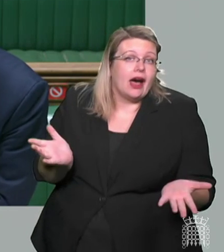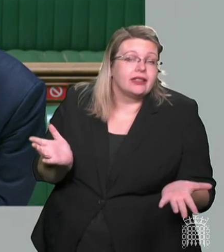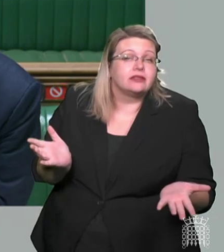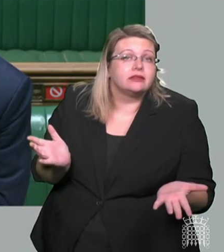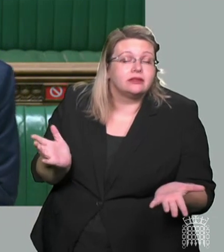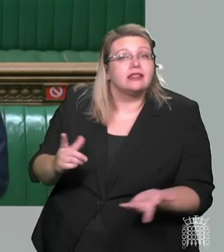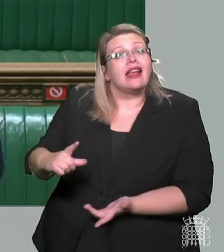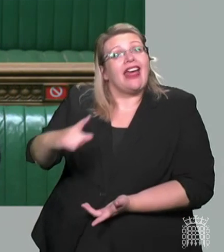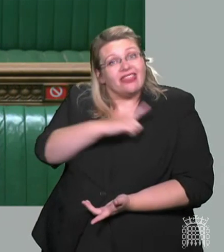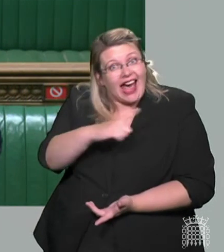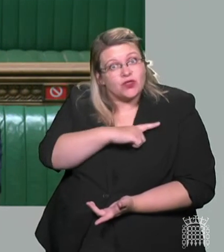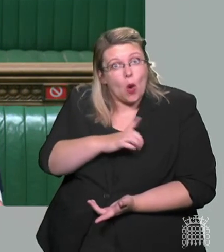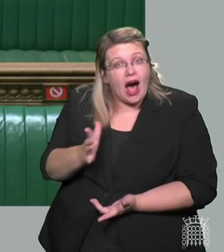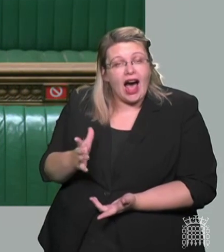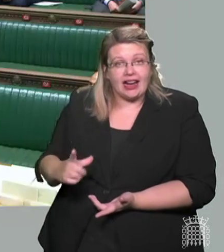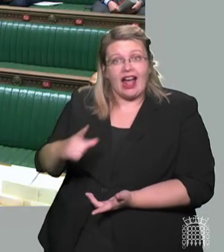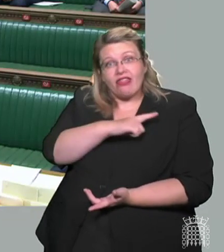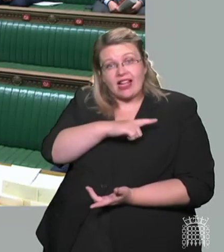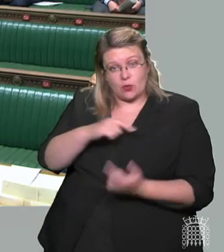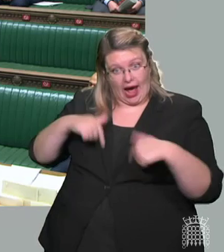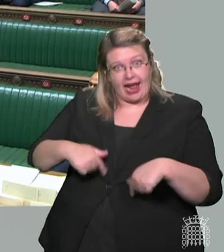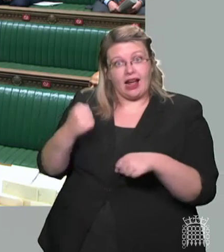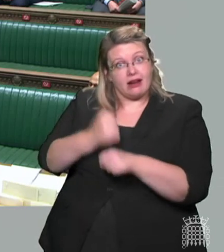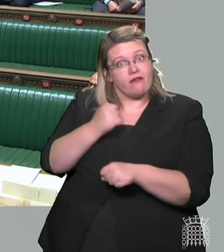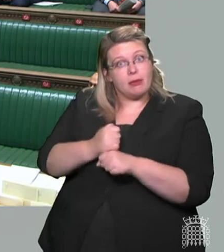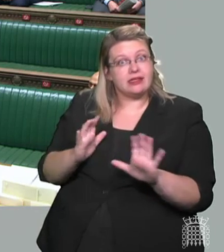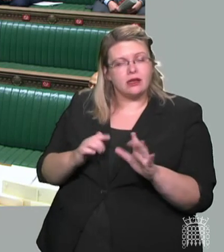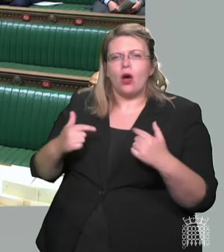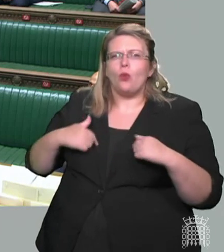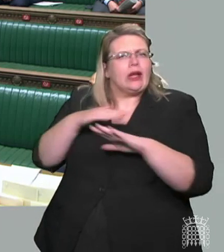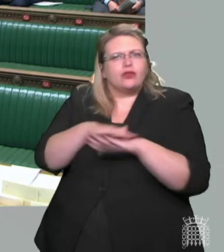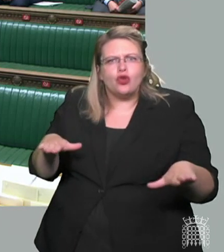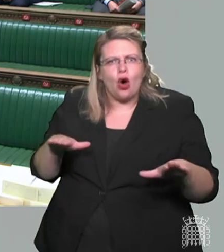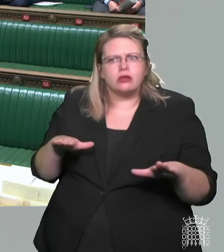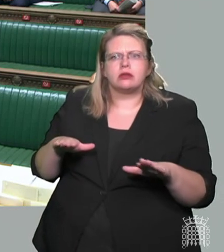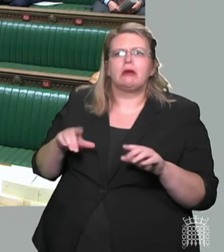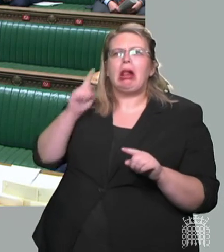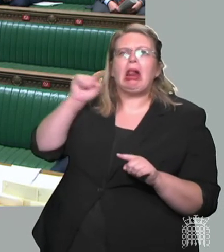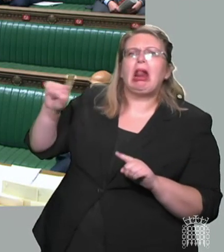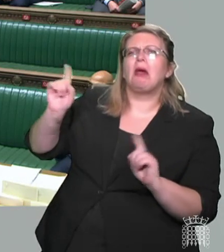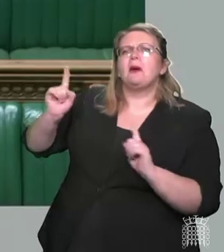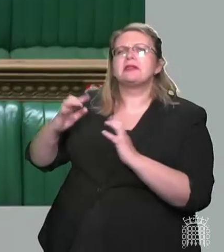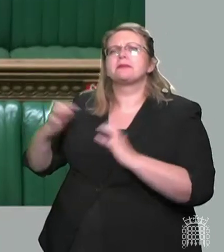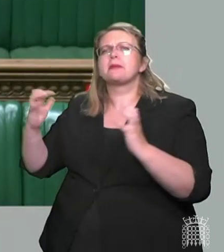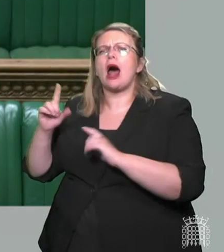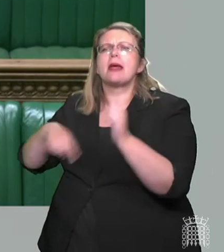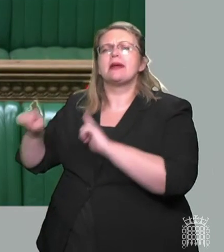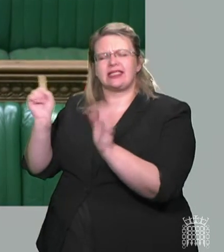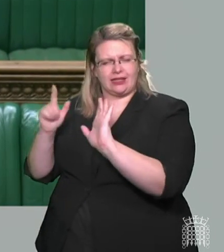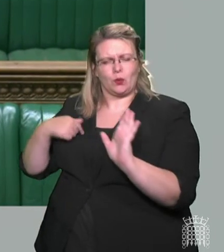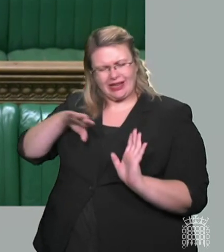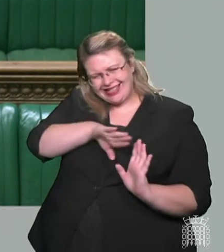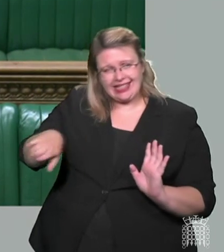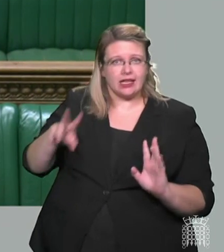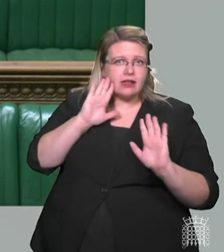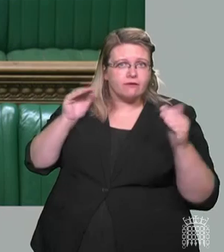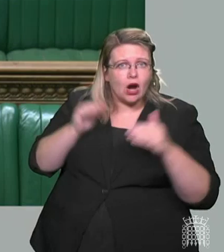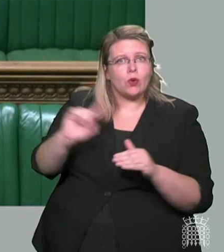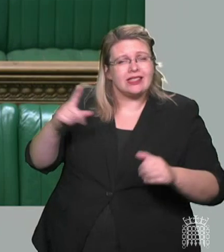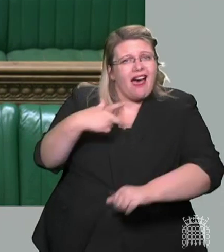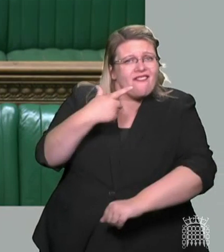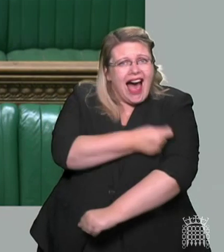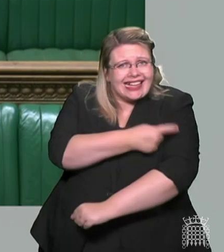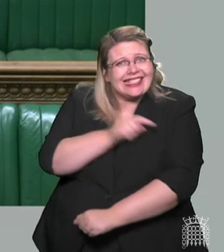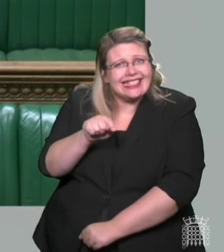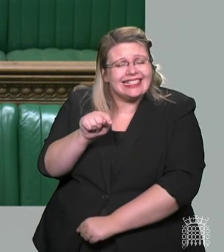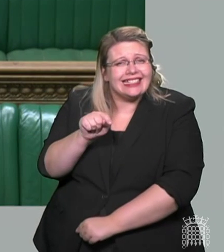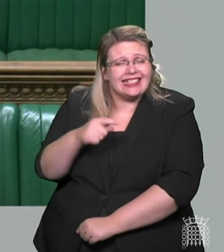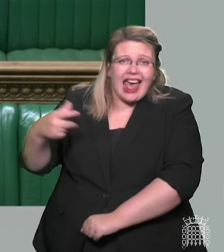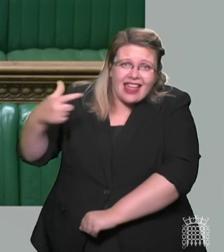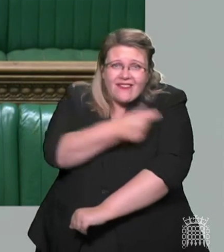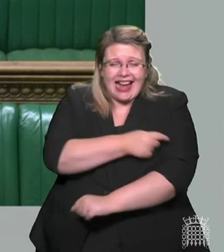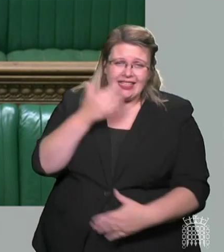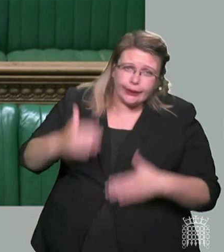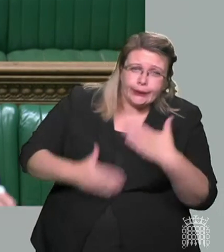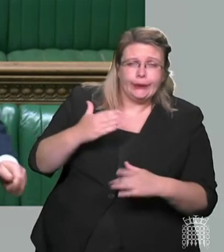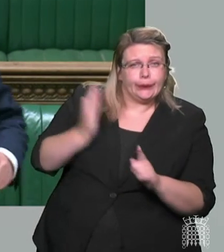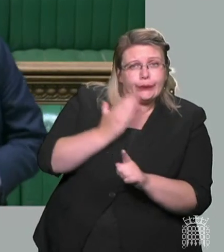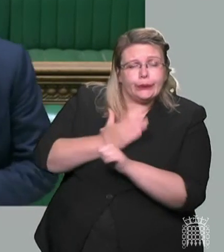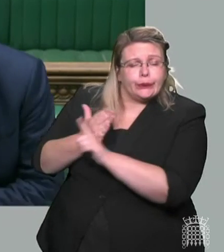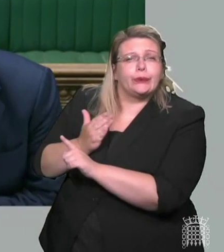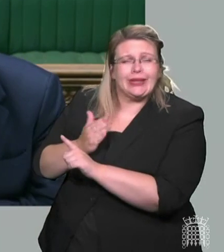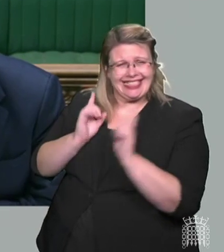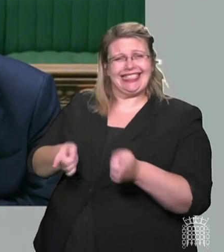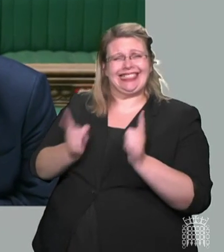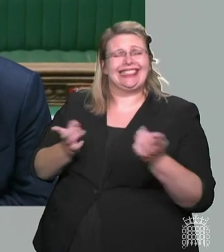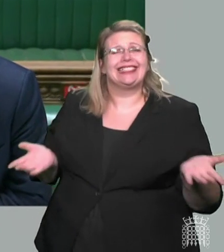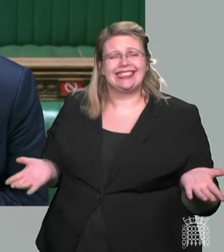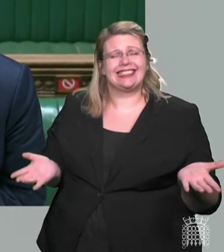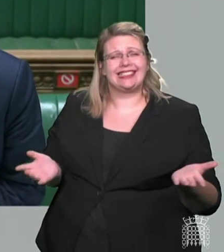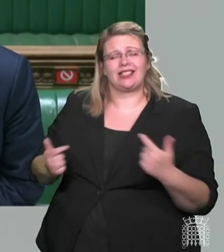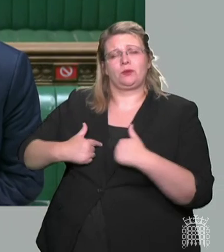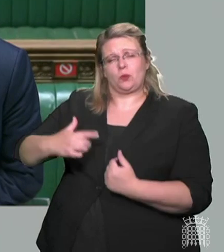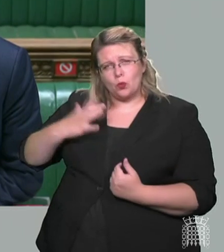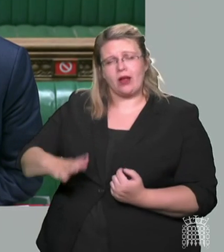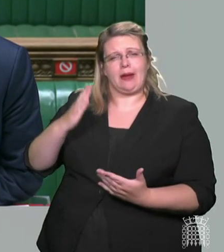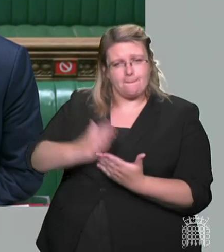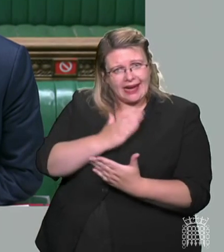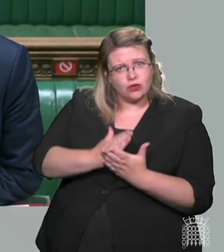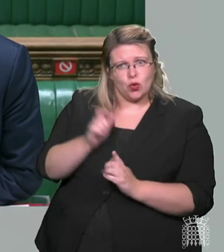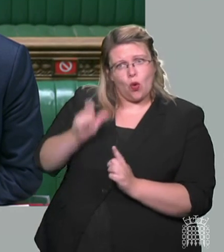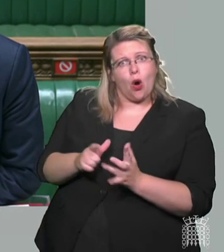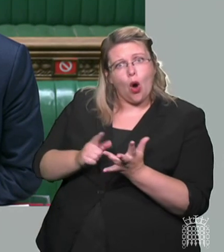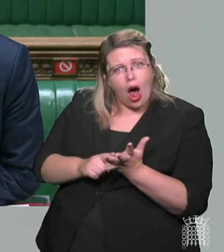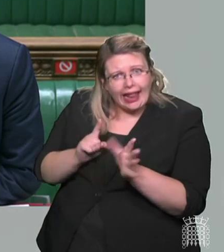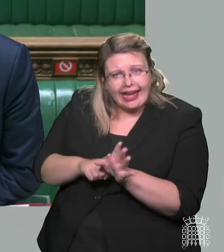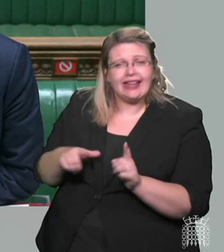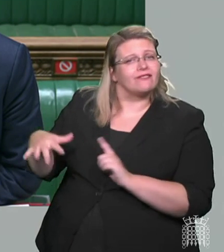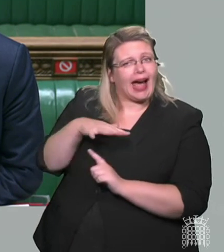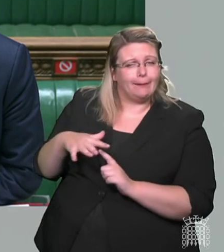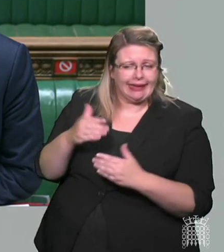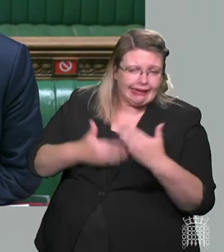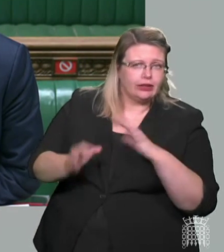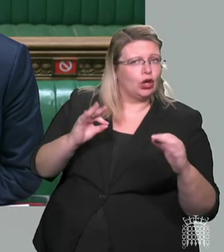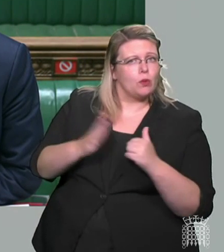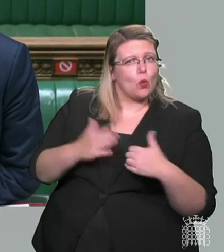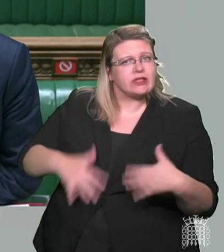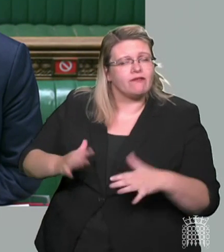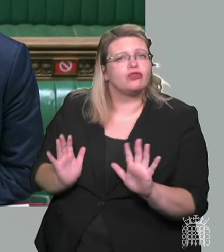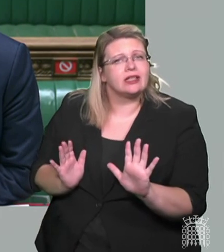It is why, actually, what we are doing as a Government, instead of focusing on stuff going on within the Westminster bubble, is focusing on rolling out the vaccines at a rate that will ensure that people such as Ollie and his family do not have to suffer in the future.